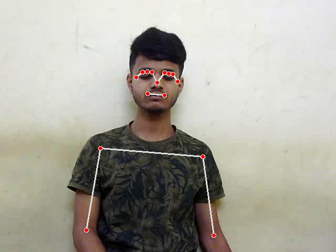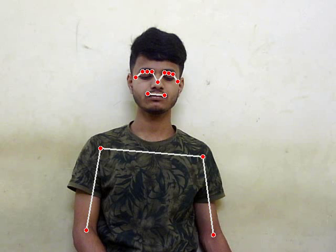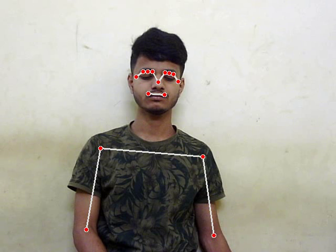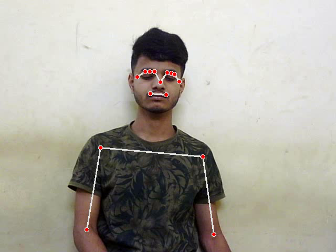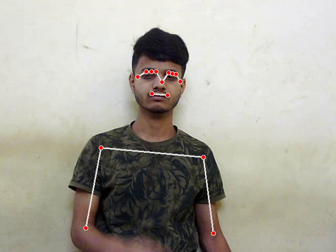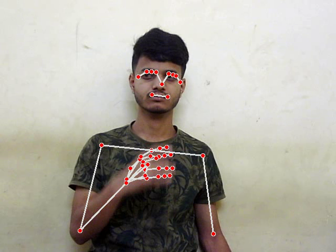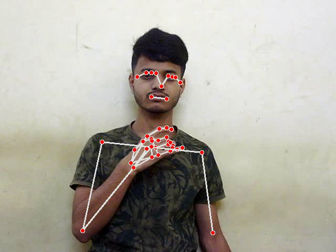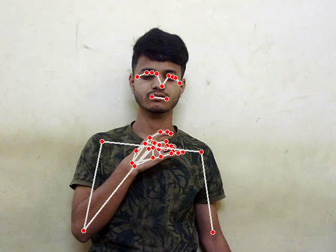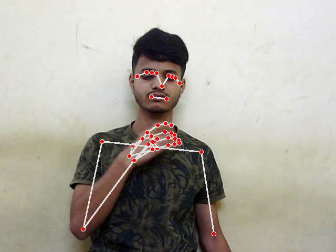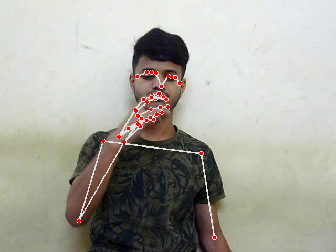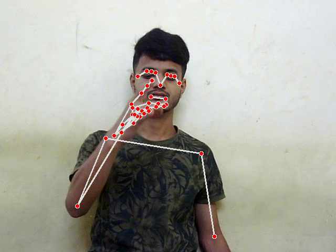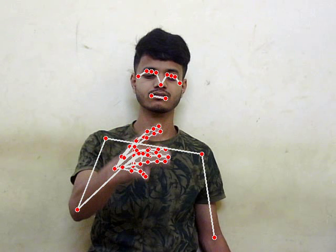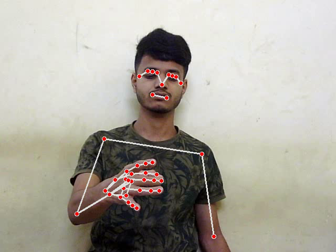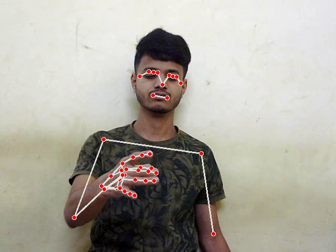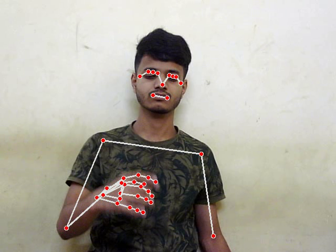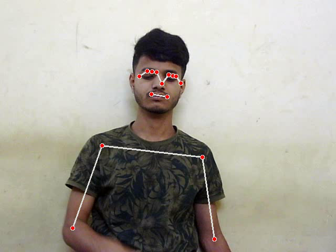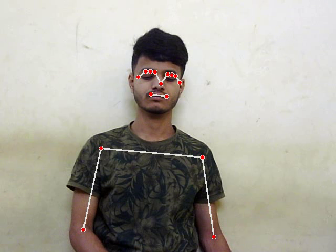like